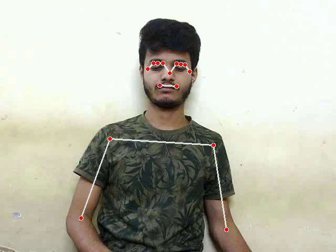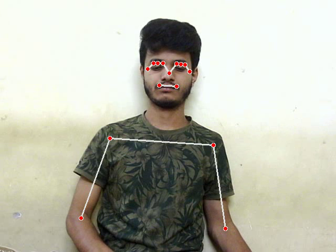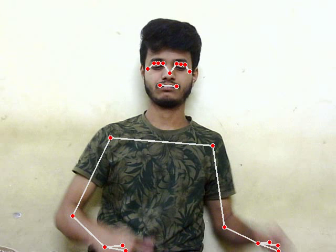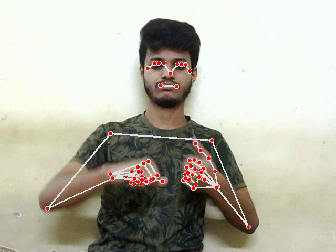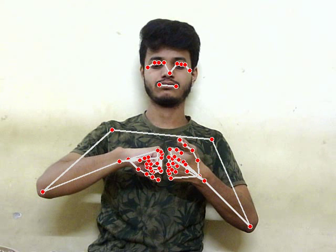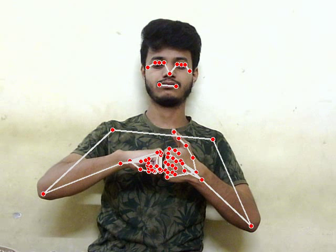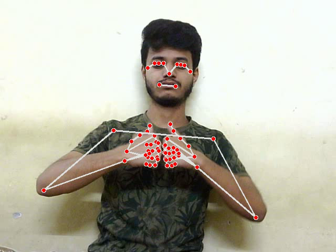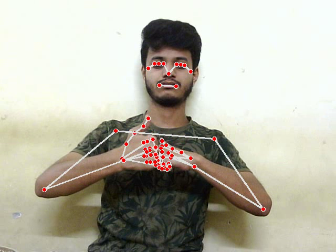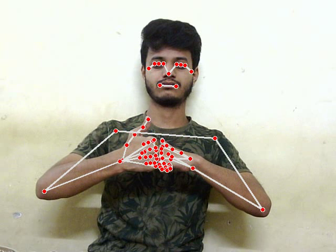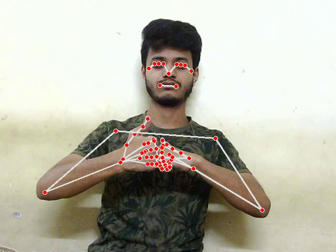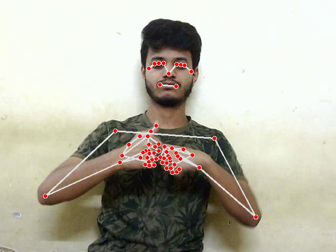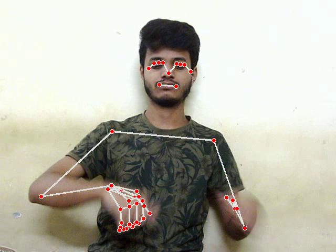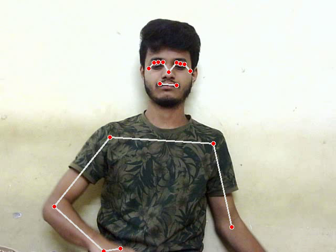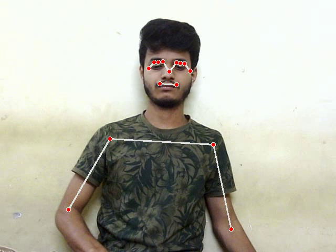how